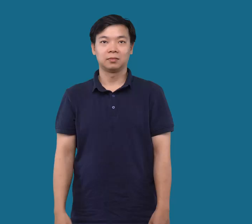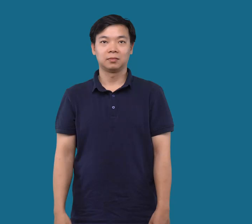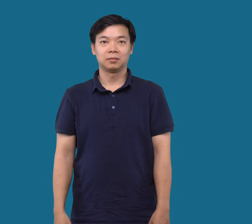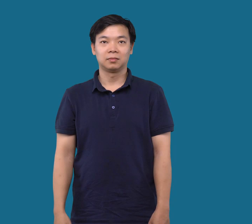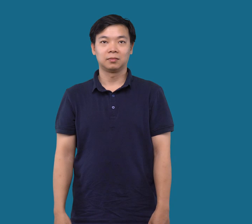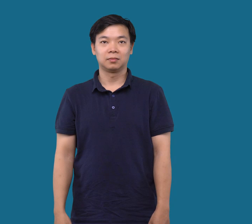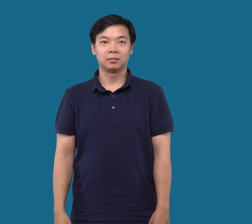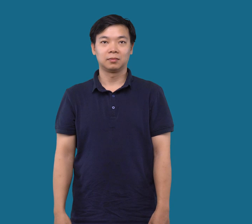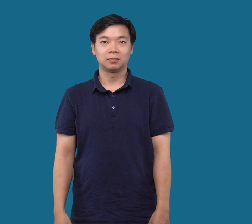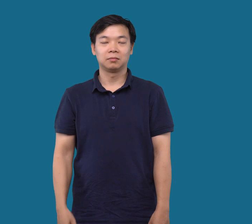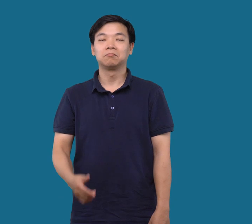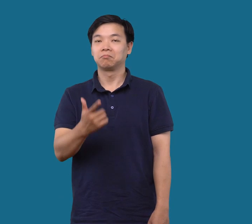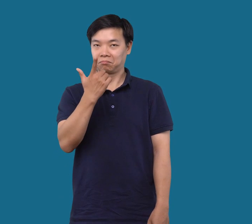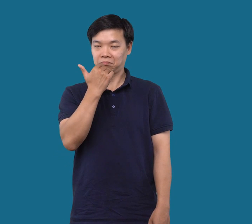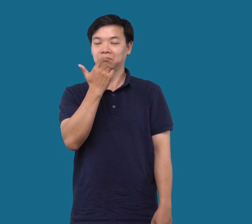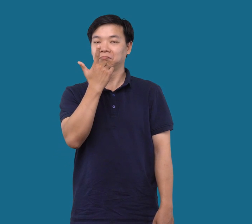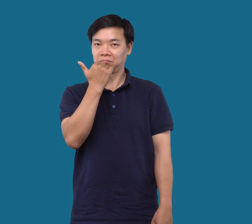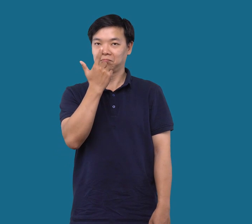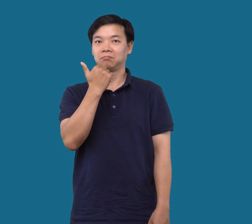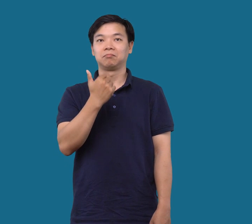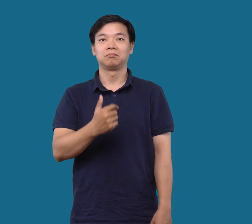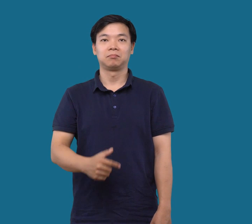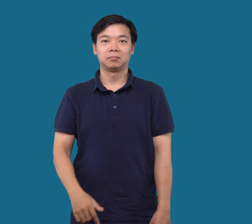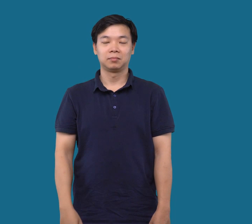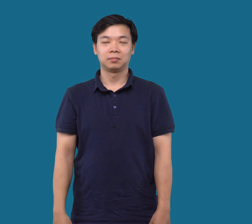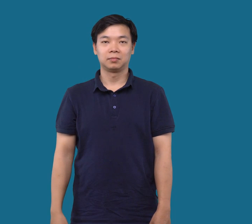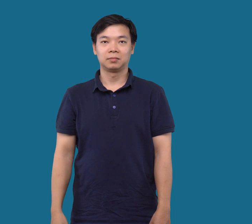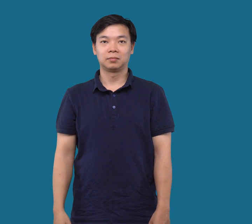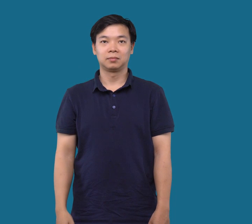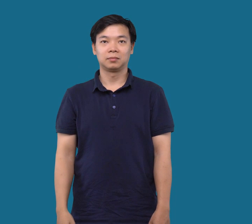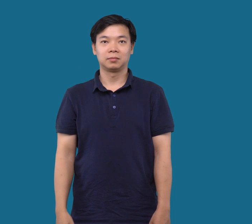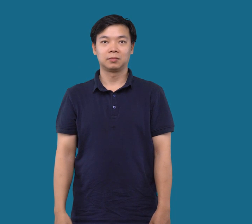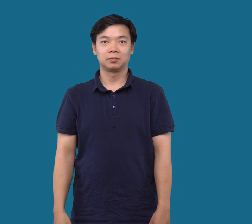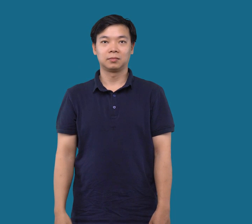hợp lí